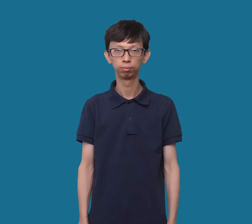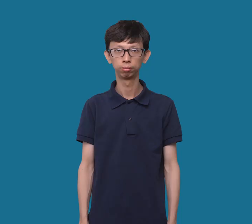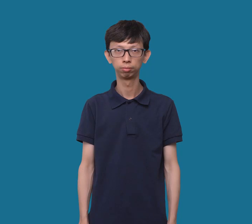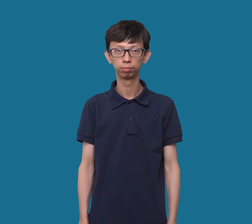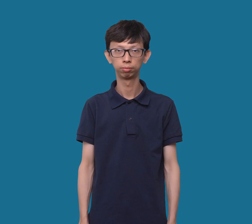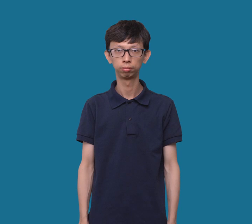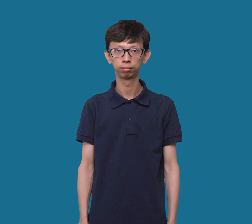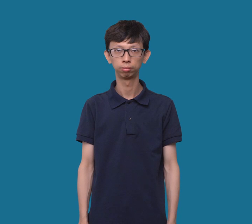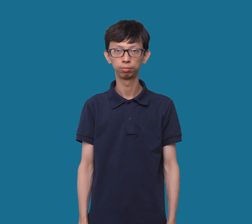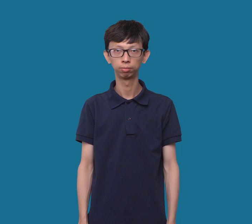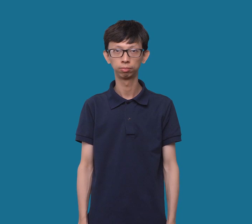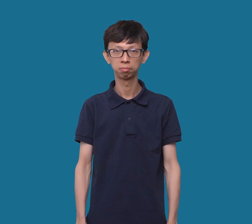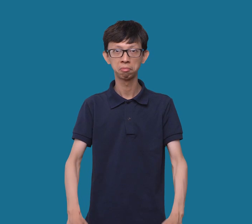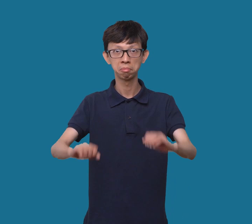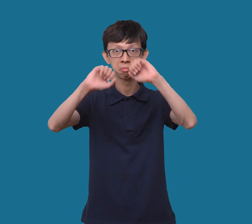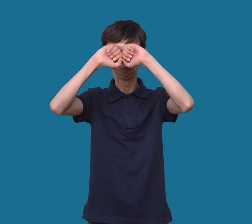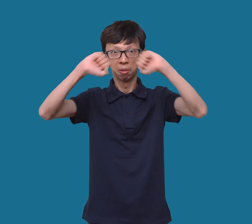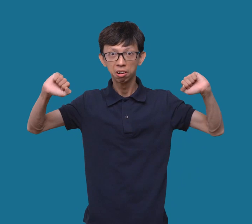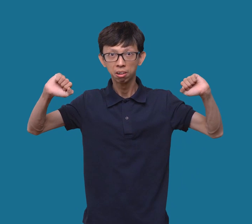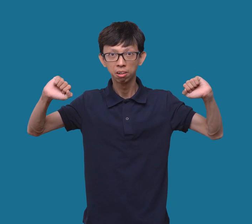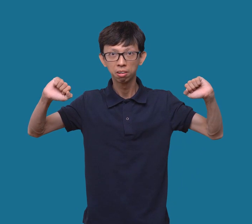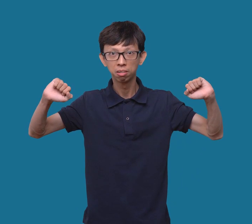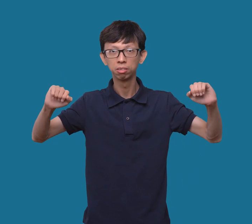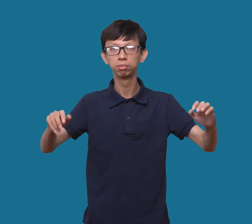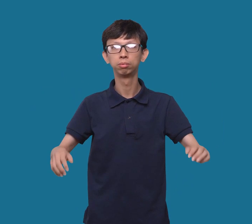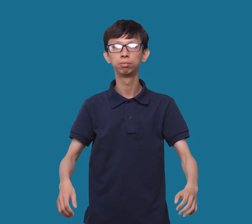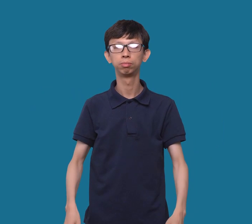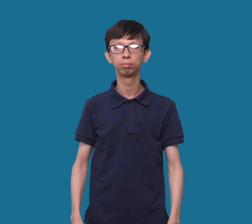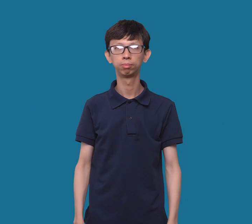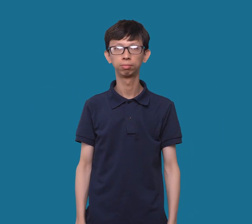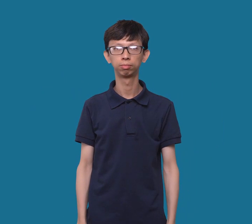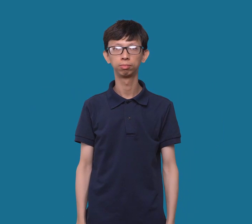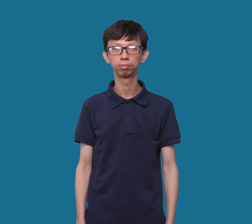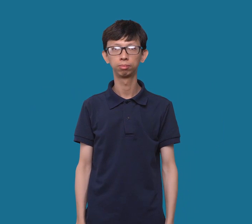vạch trần